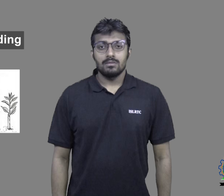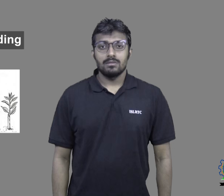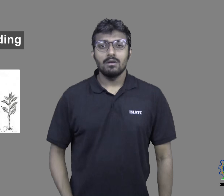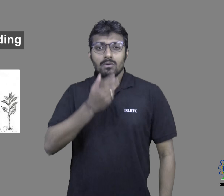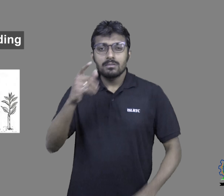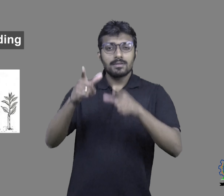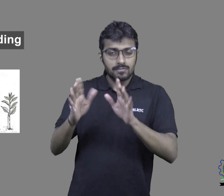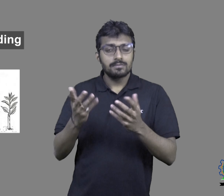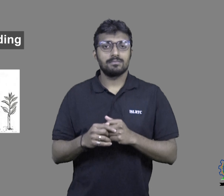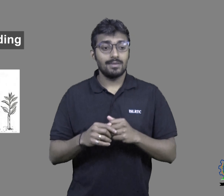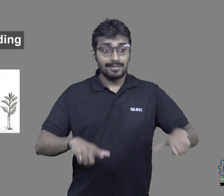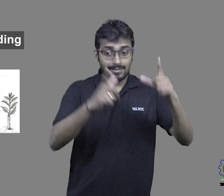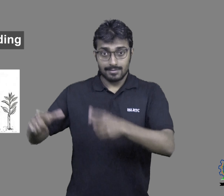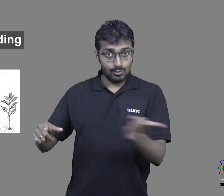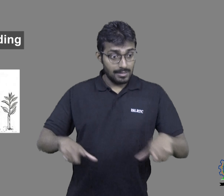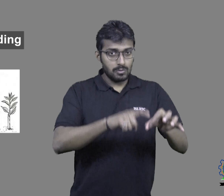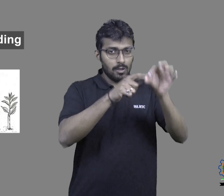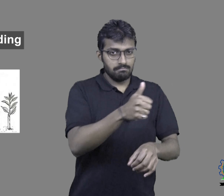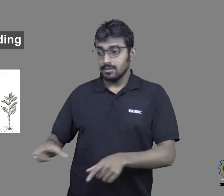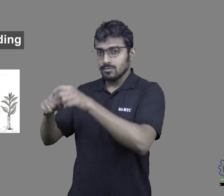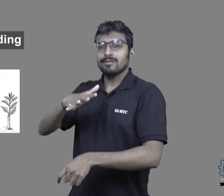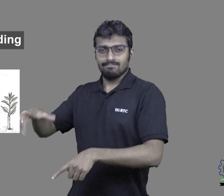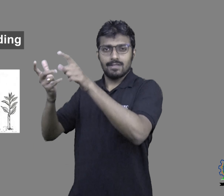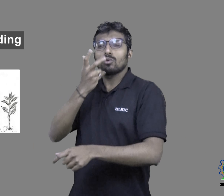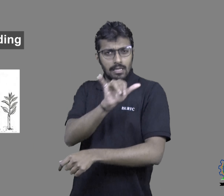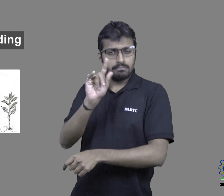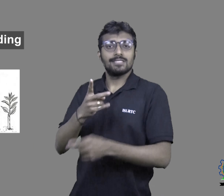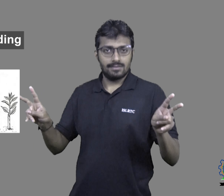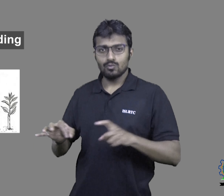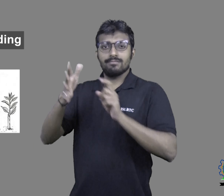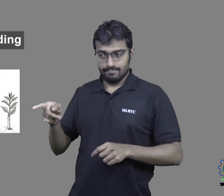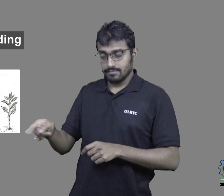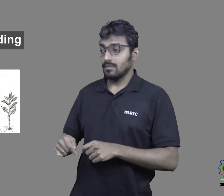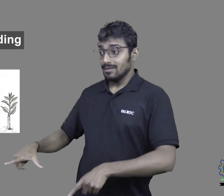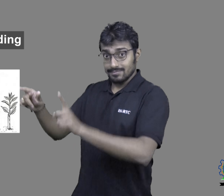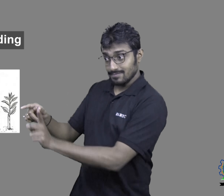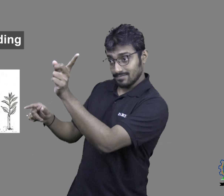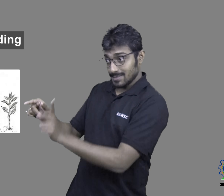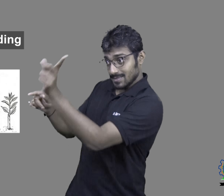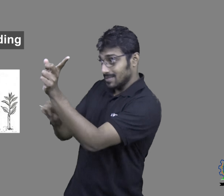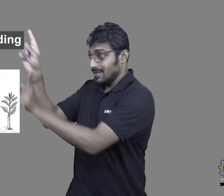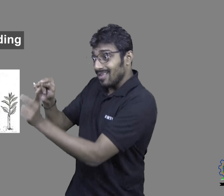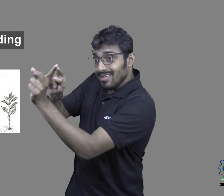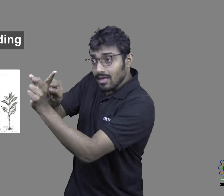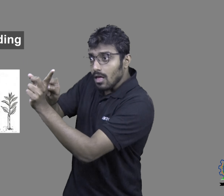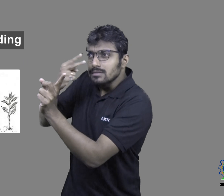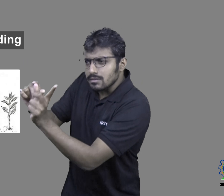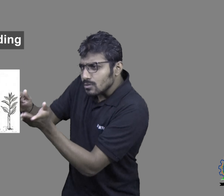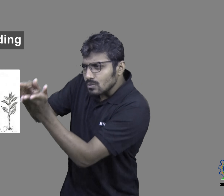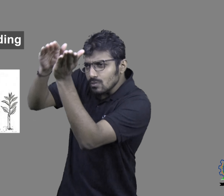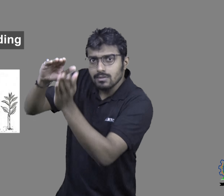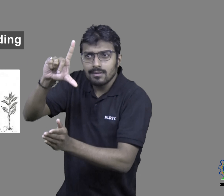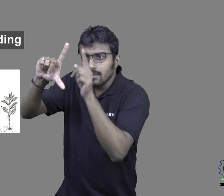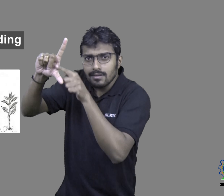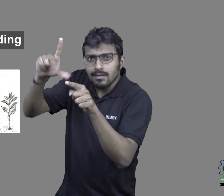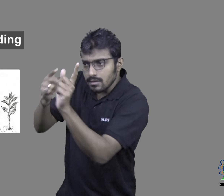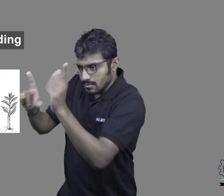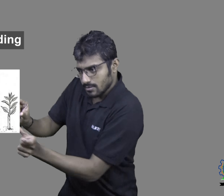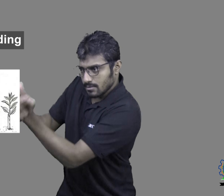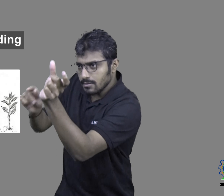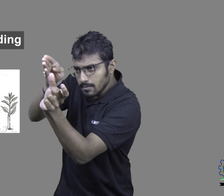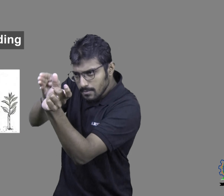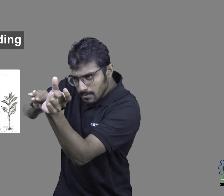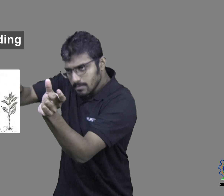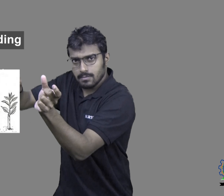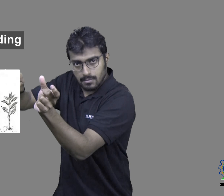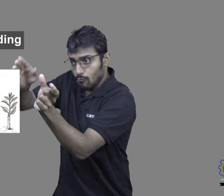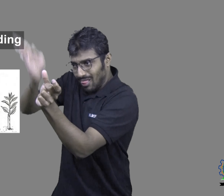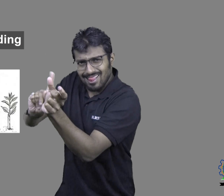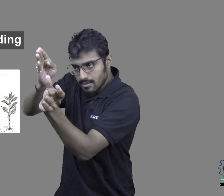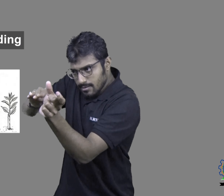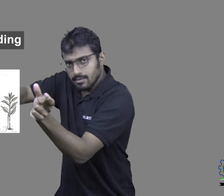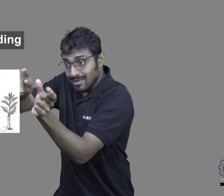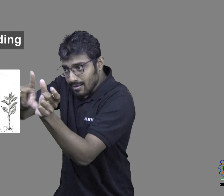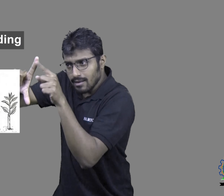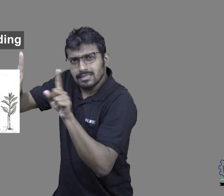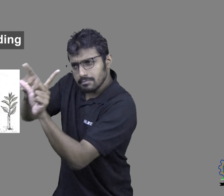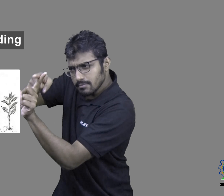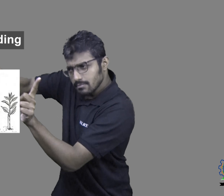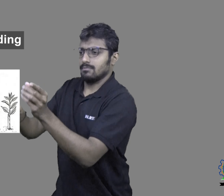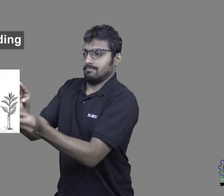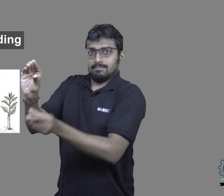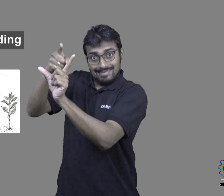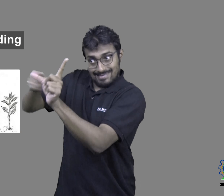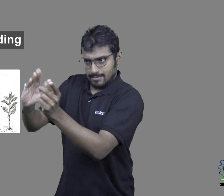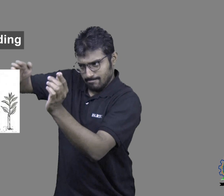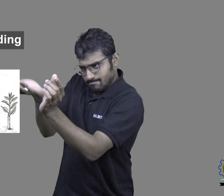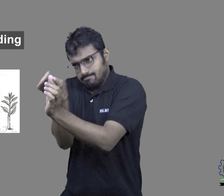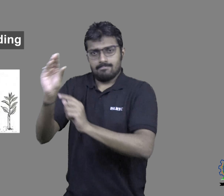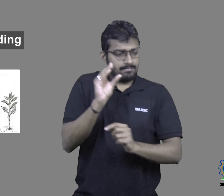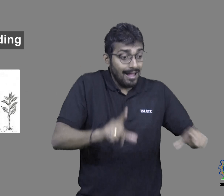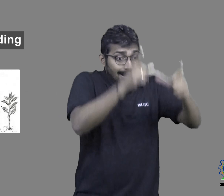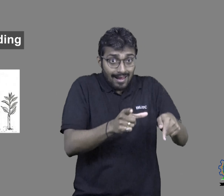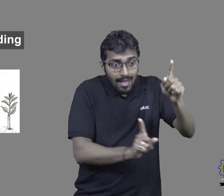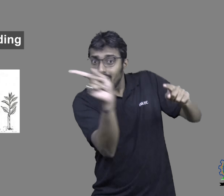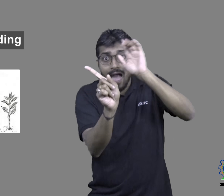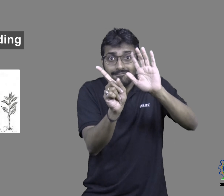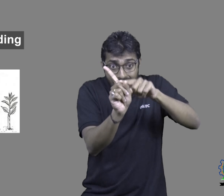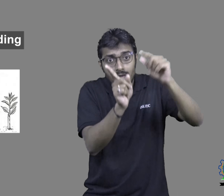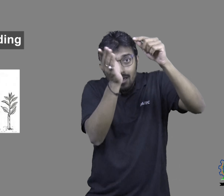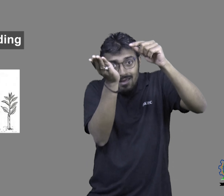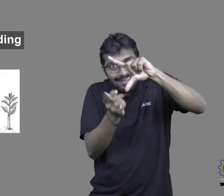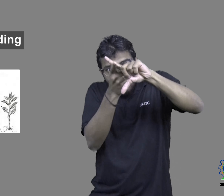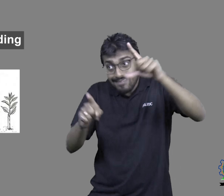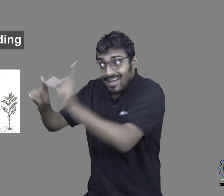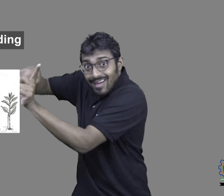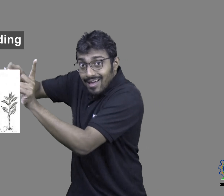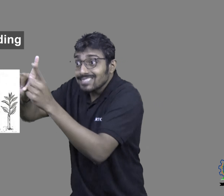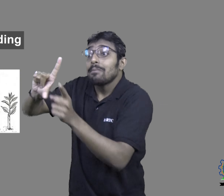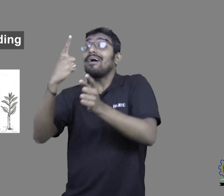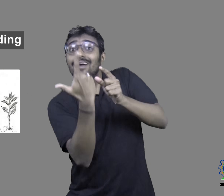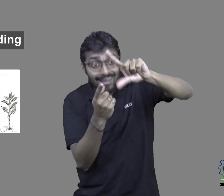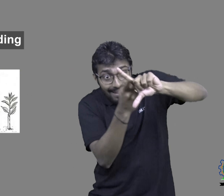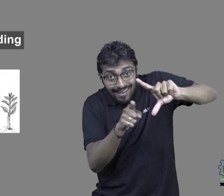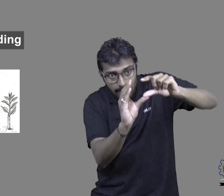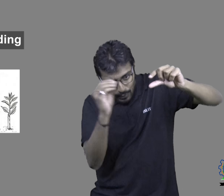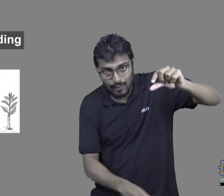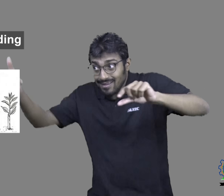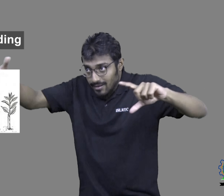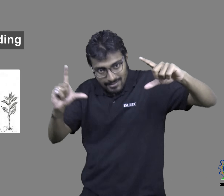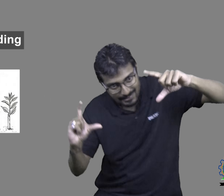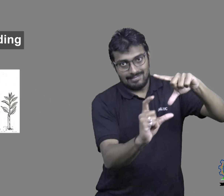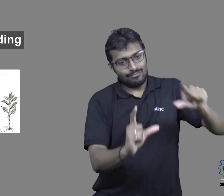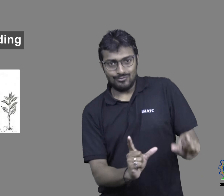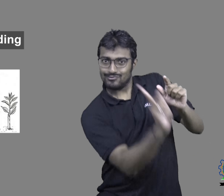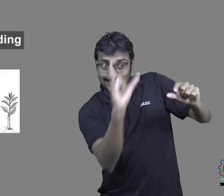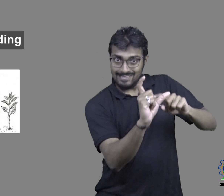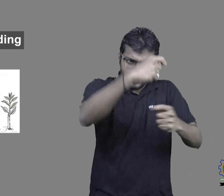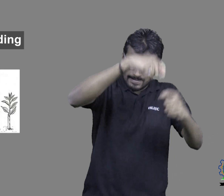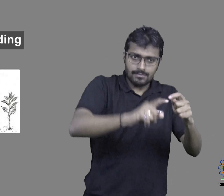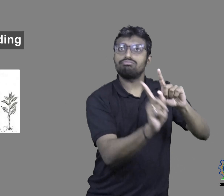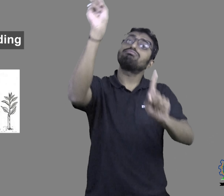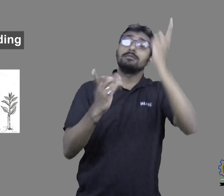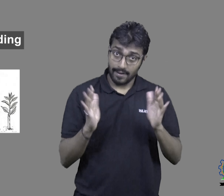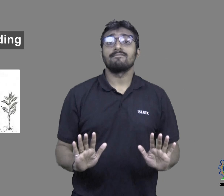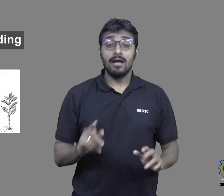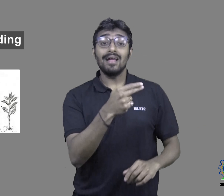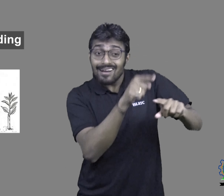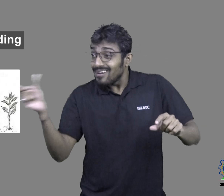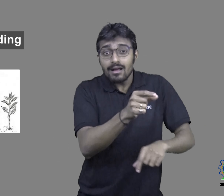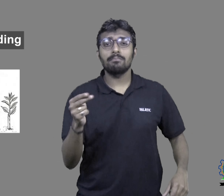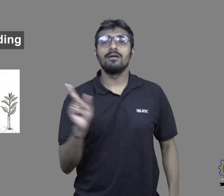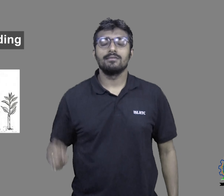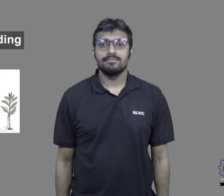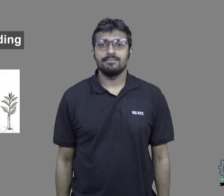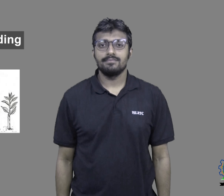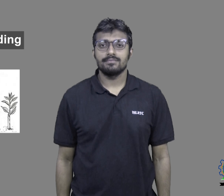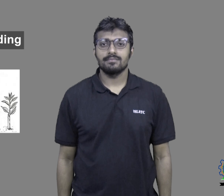Forkert Budding